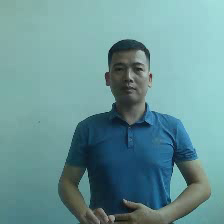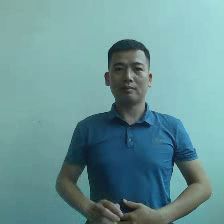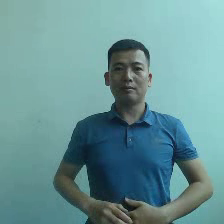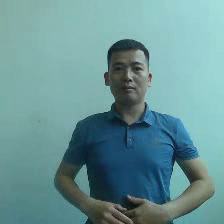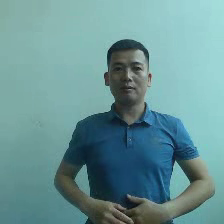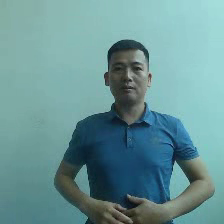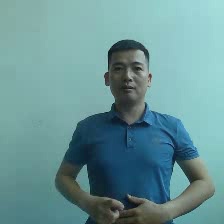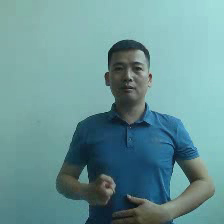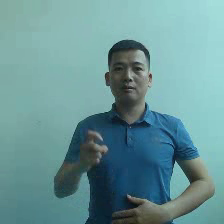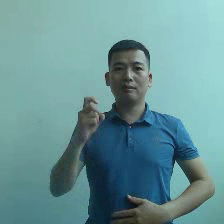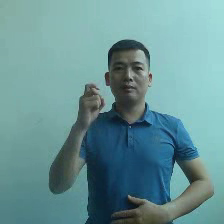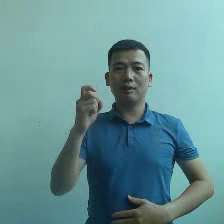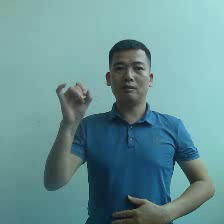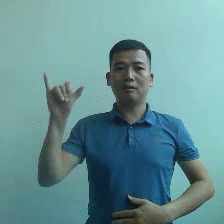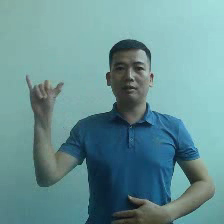Đồng ý